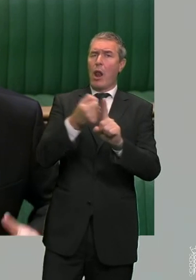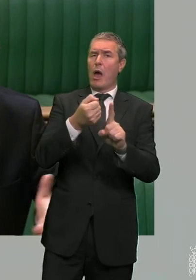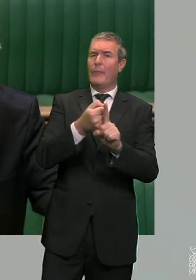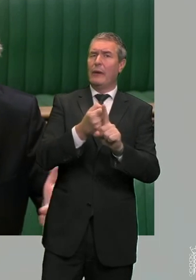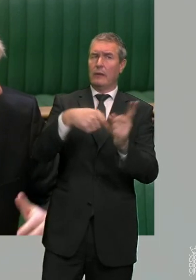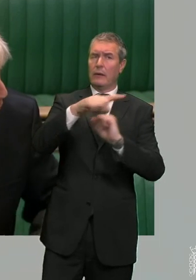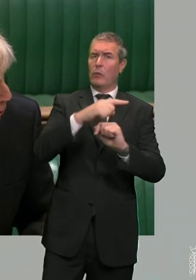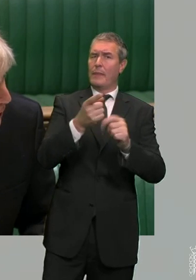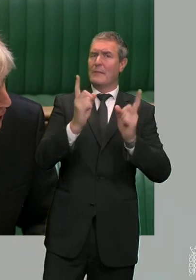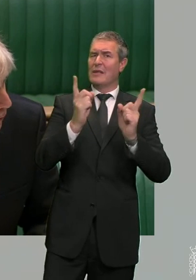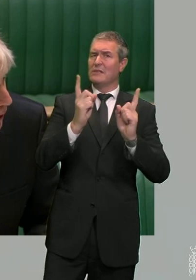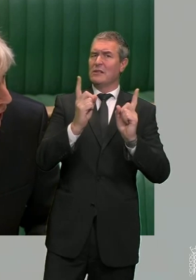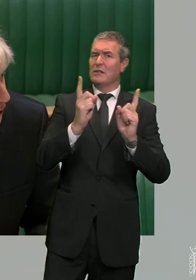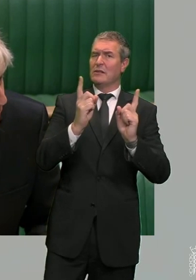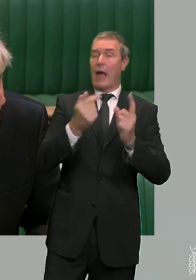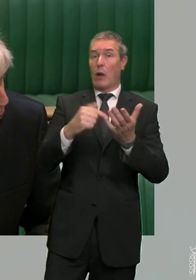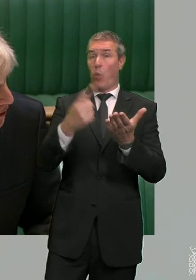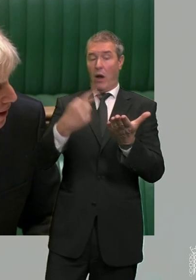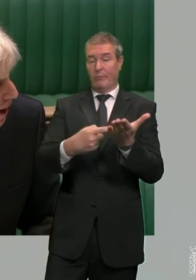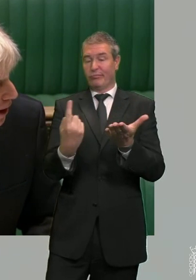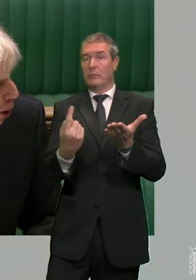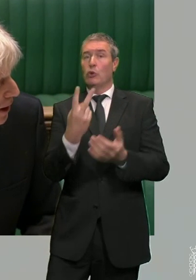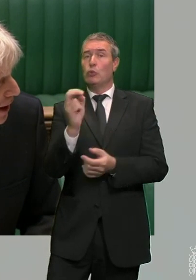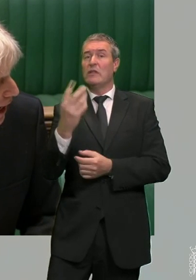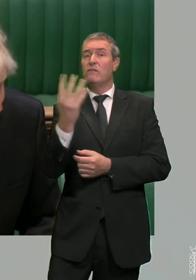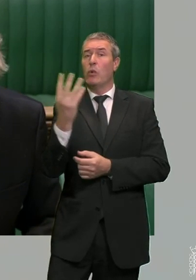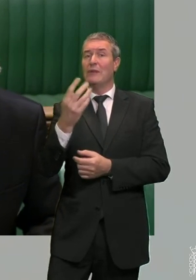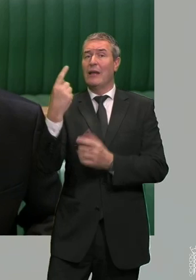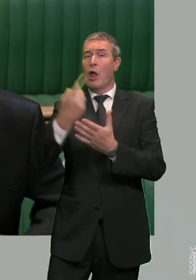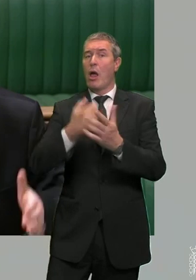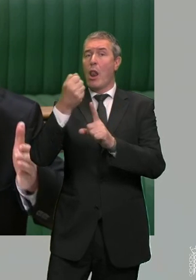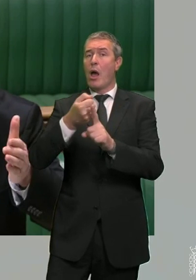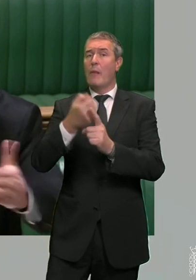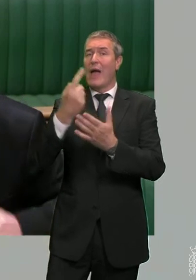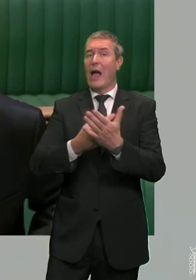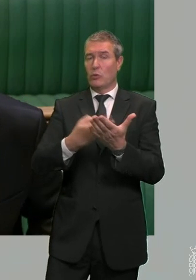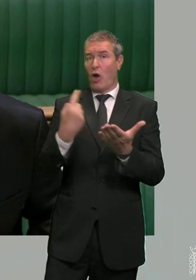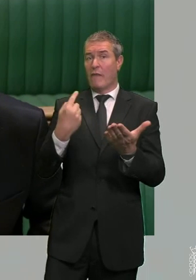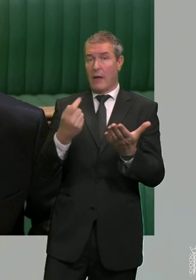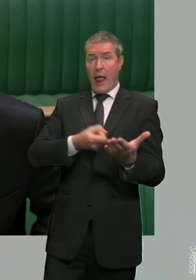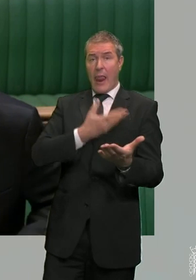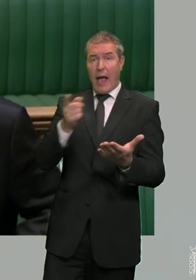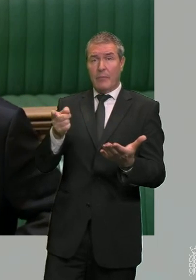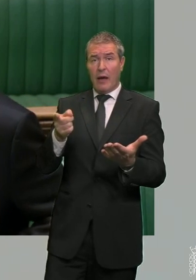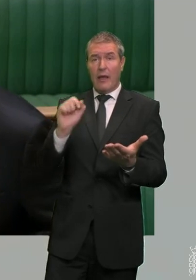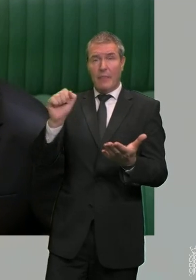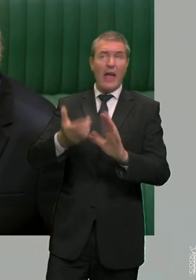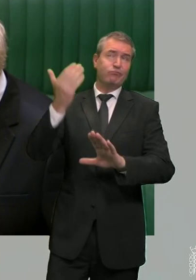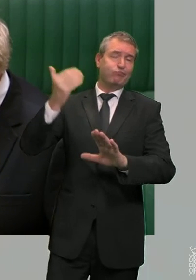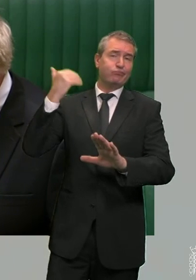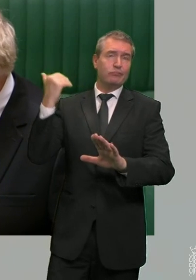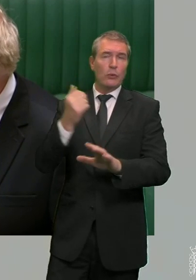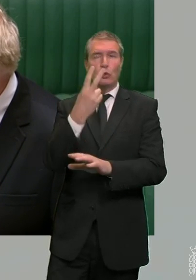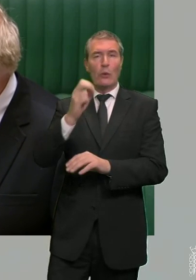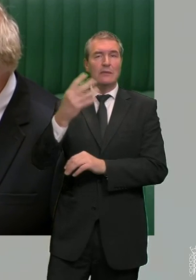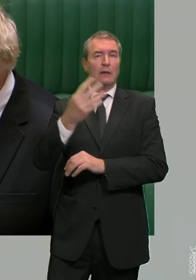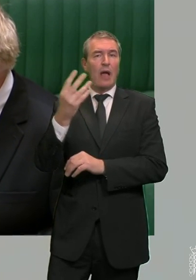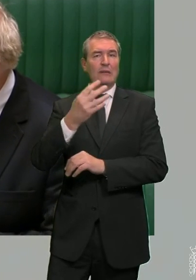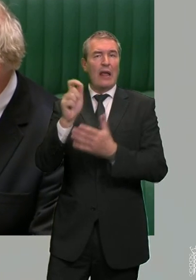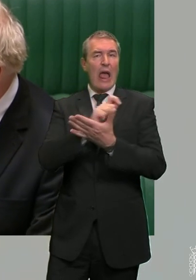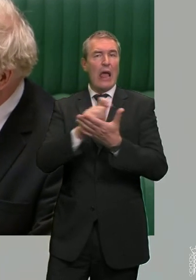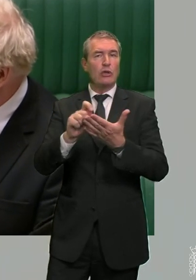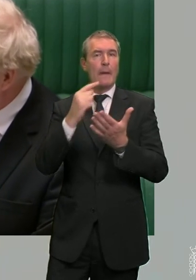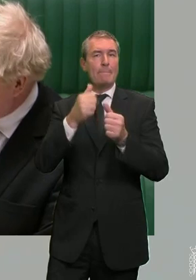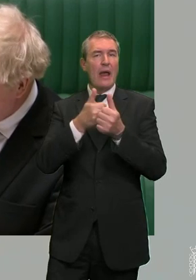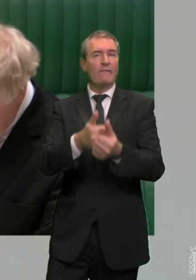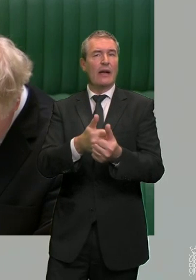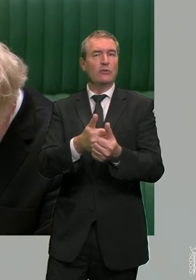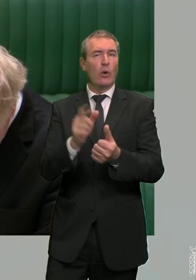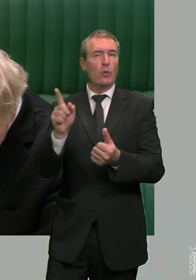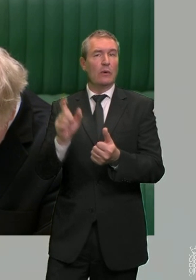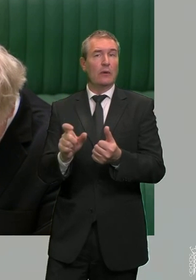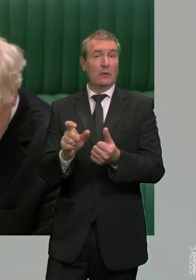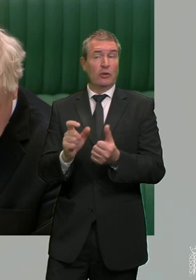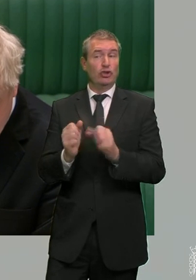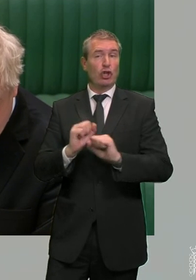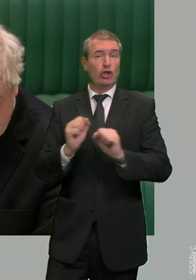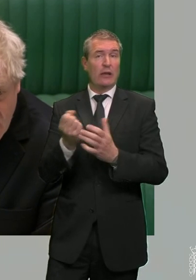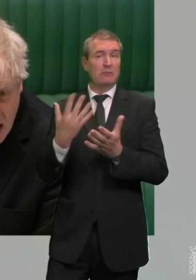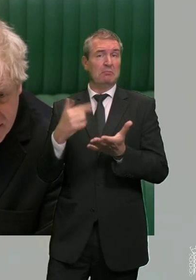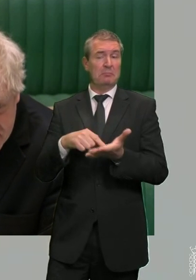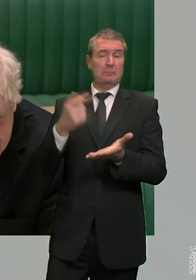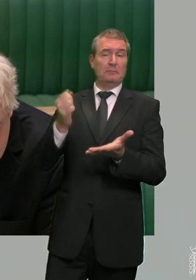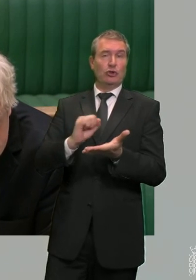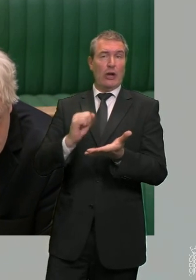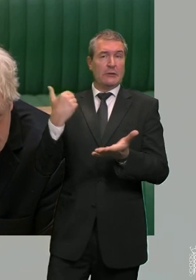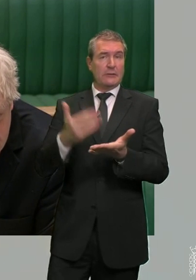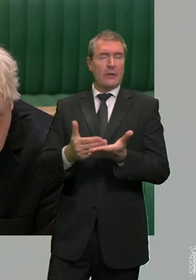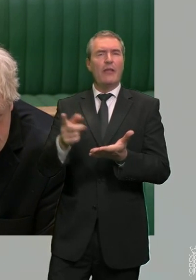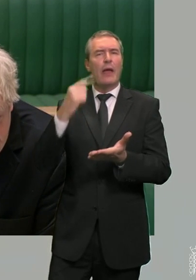There is one party that voted to repeal the 2014 lobbying Act, and that was the Labour party in its historic 2019 election manifesto, which the right honourable and learned Gentleman has yet to repudiate.